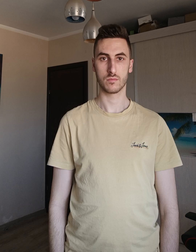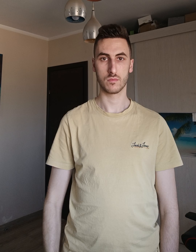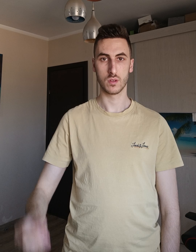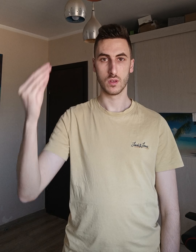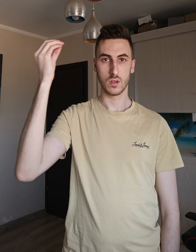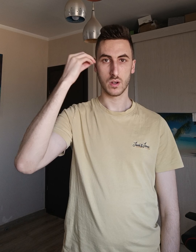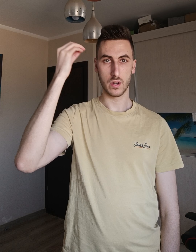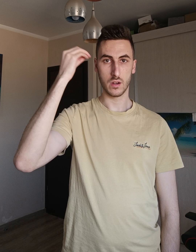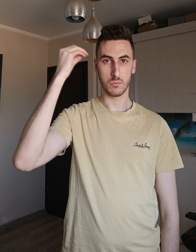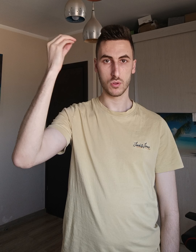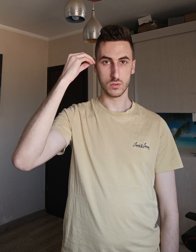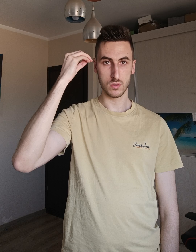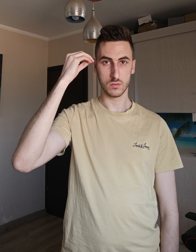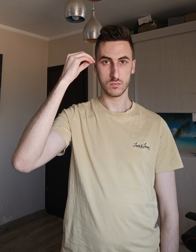ללמוד